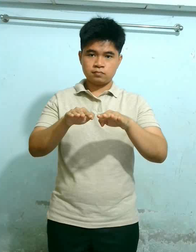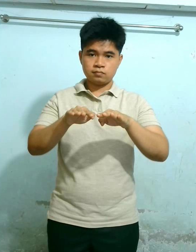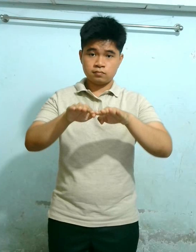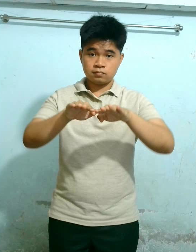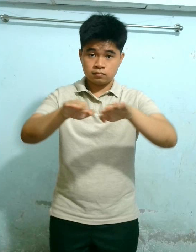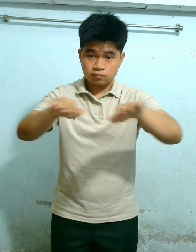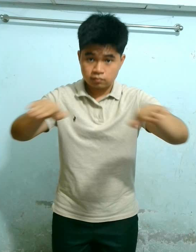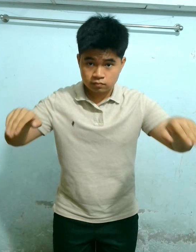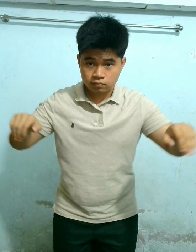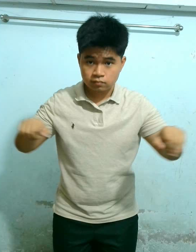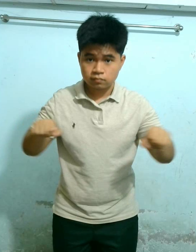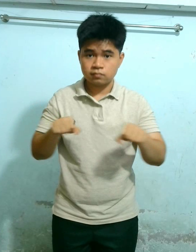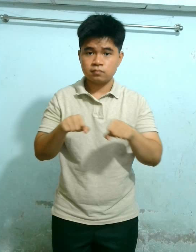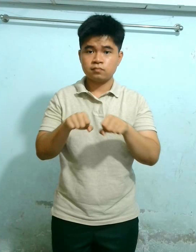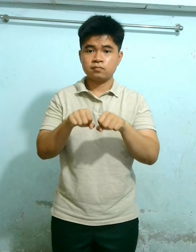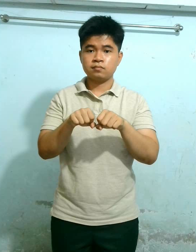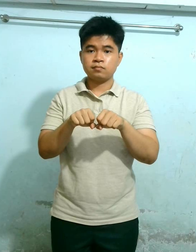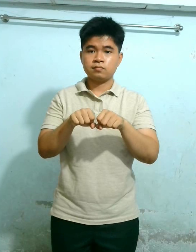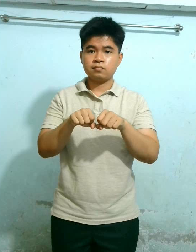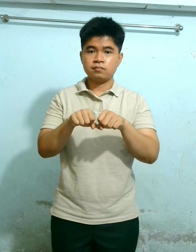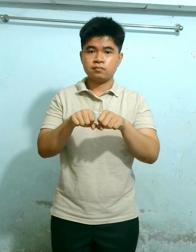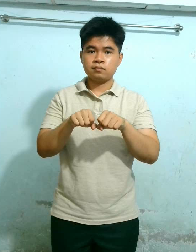boi